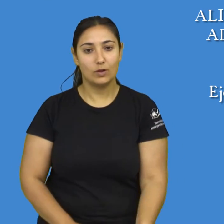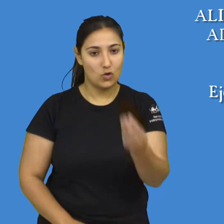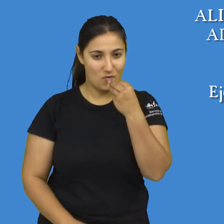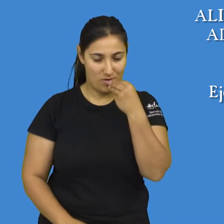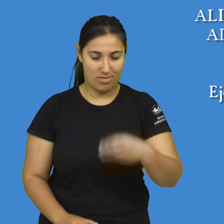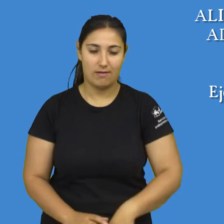comer